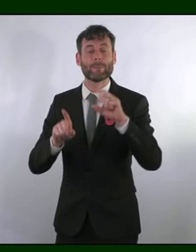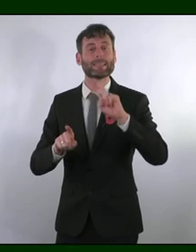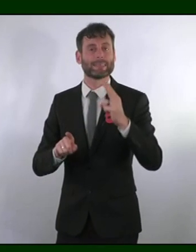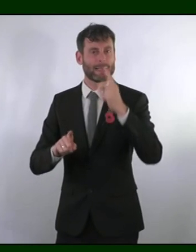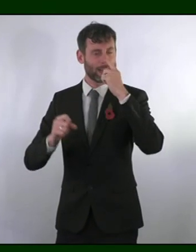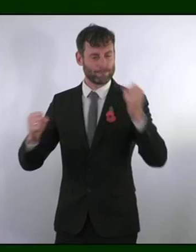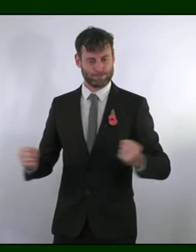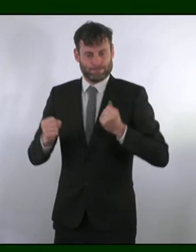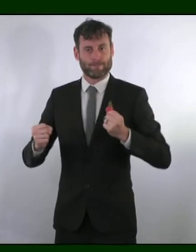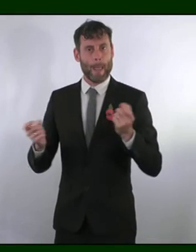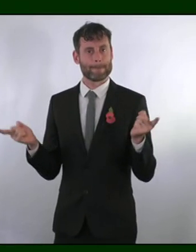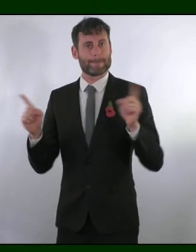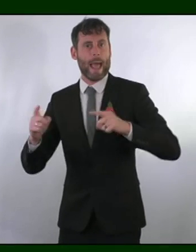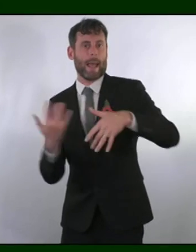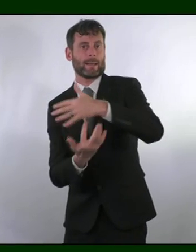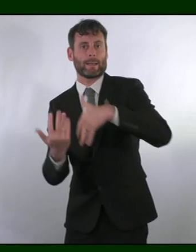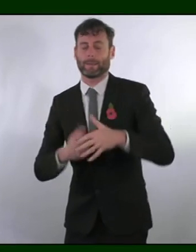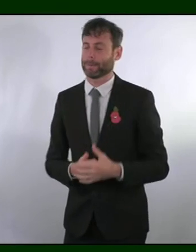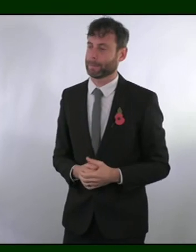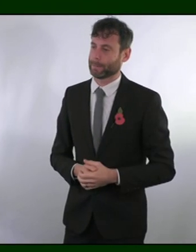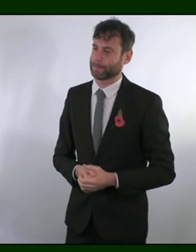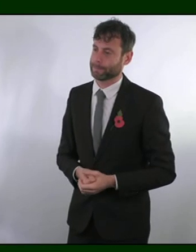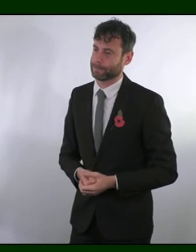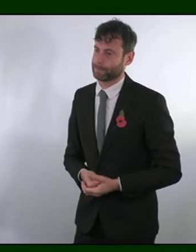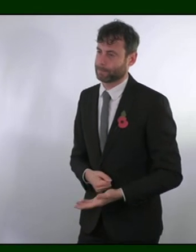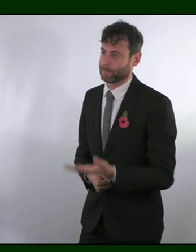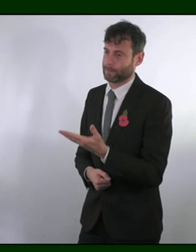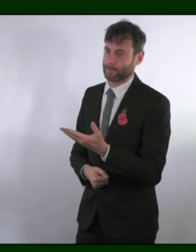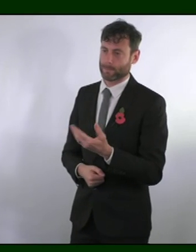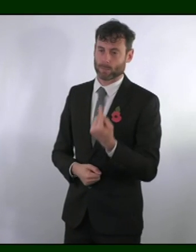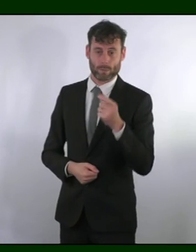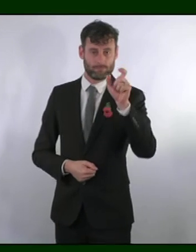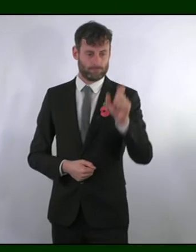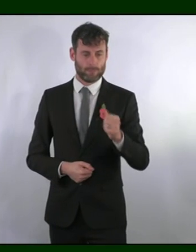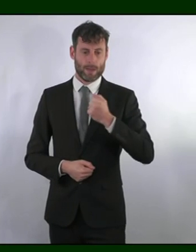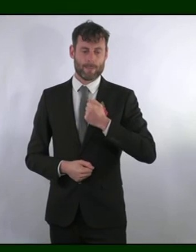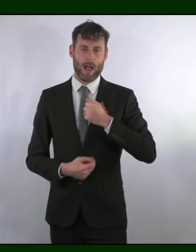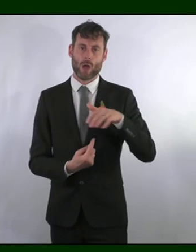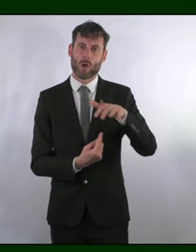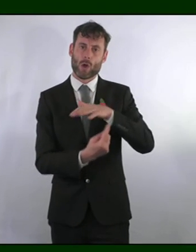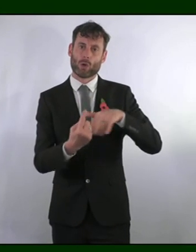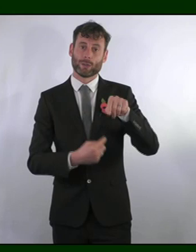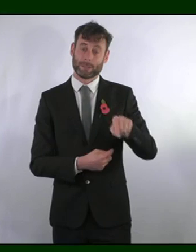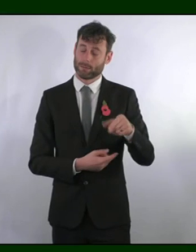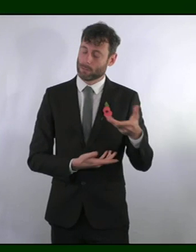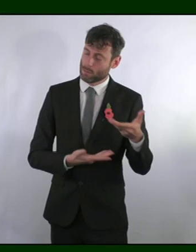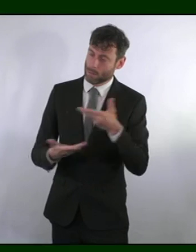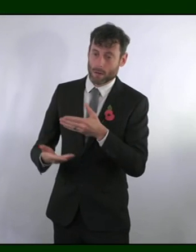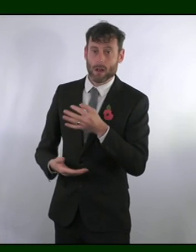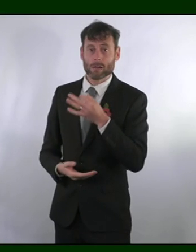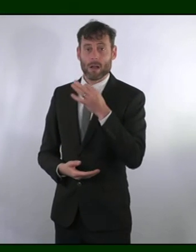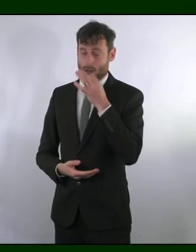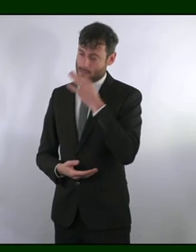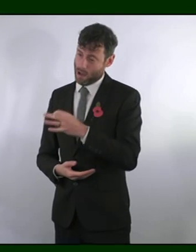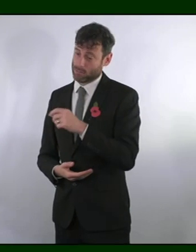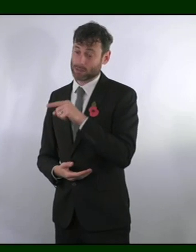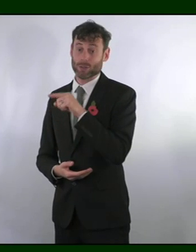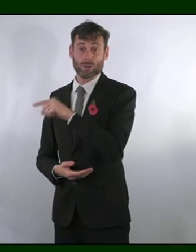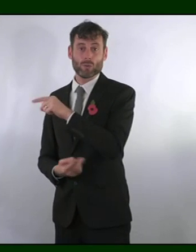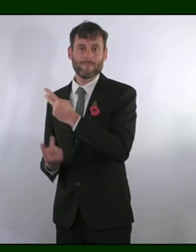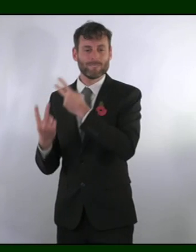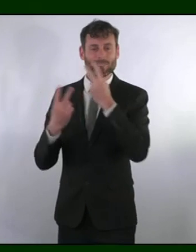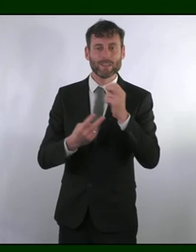The Prime Minister will doubtless recall meeting my constituent Ronnie Norquoy on board his crab boat Carvela when he visited Stromness and Orkney in July.